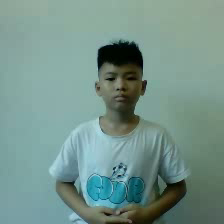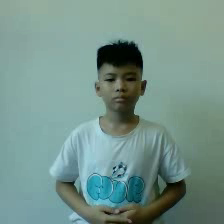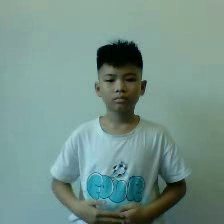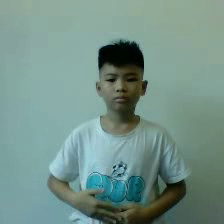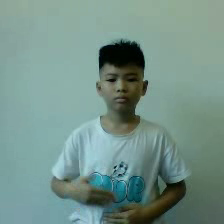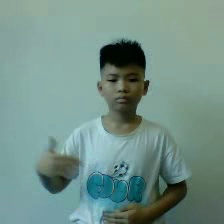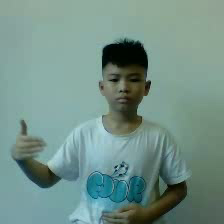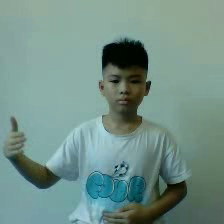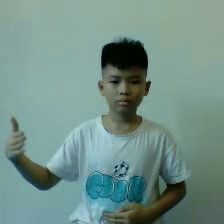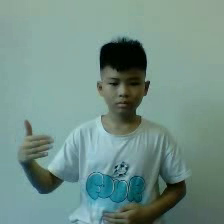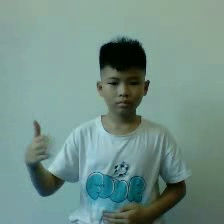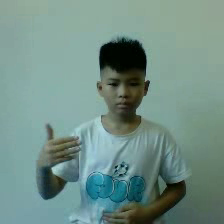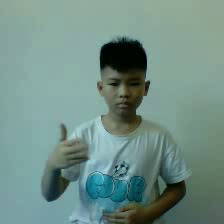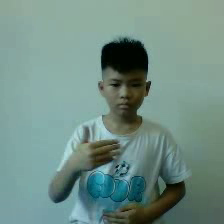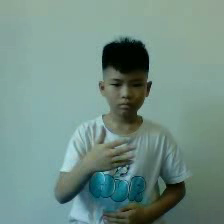Cá